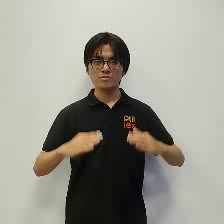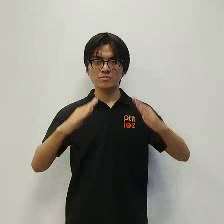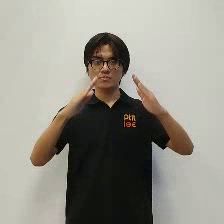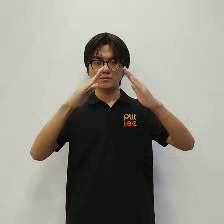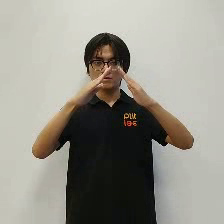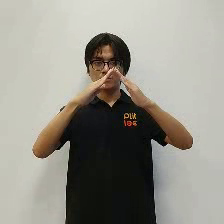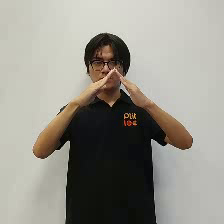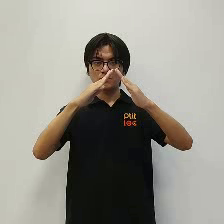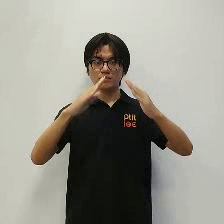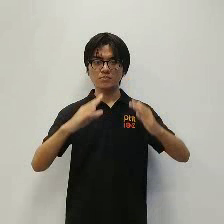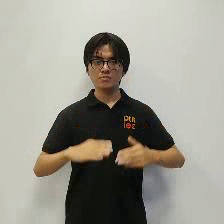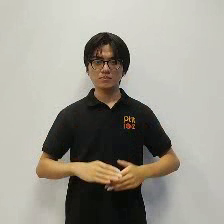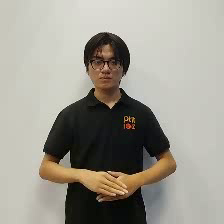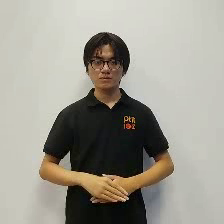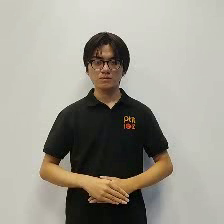Nhà